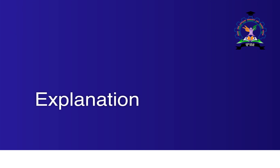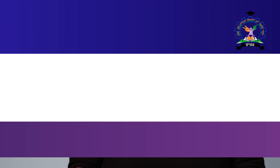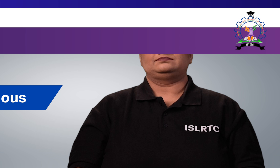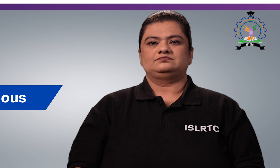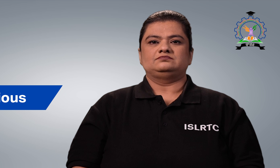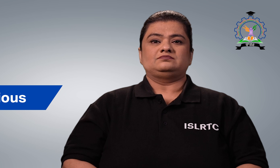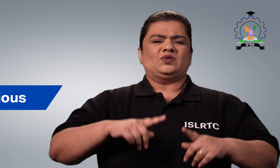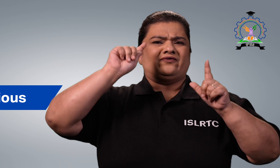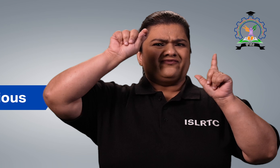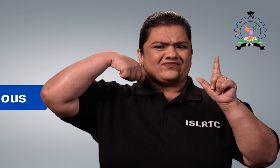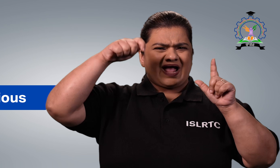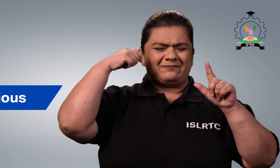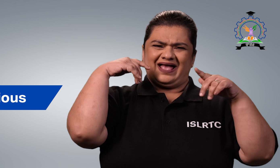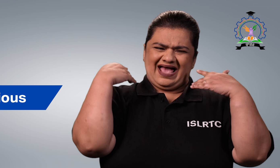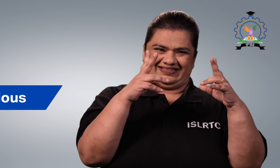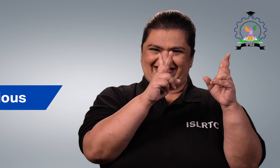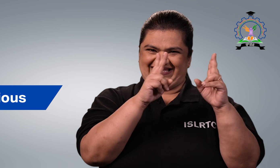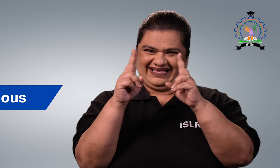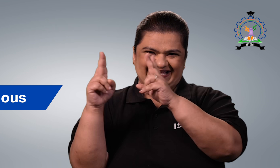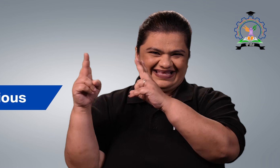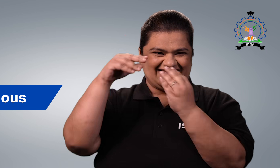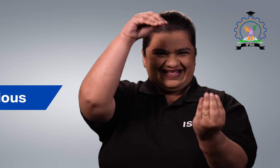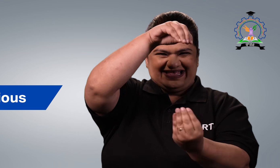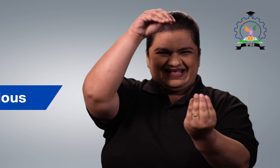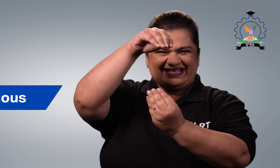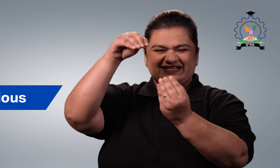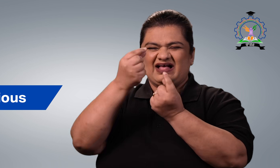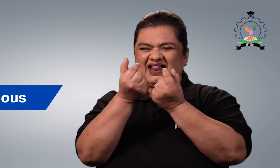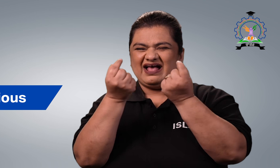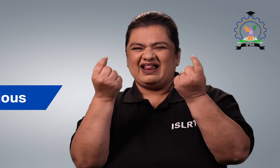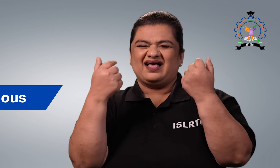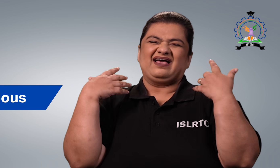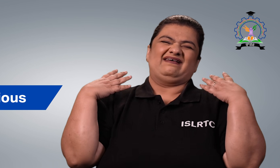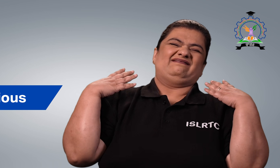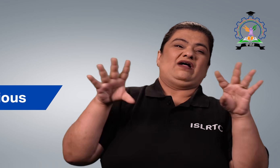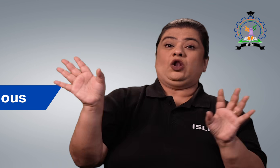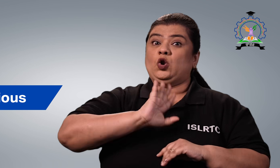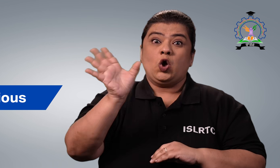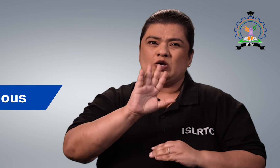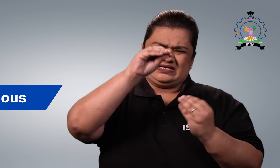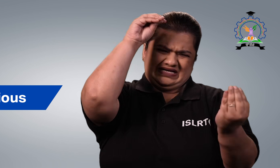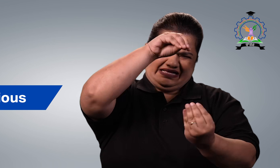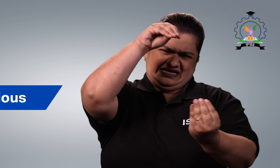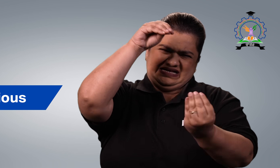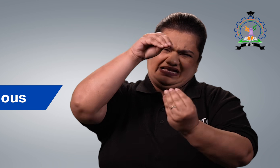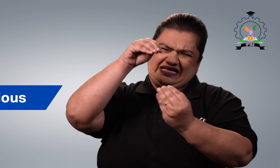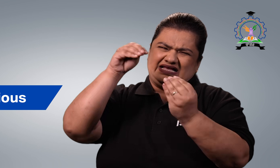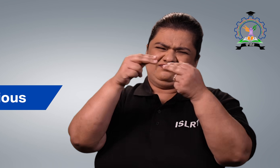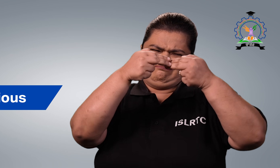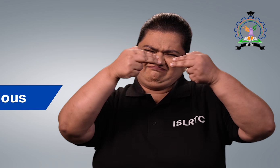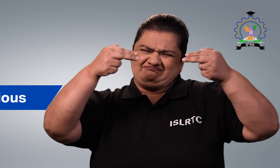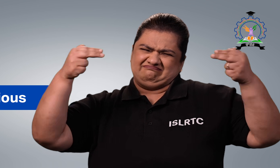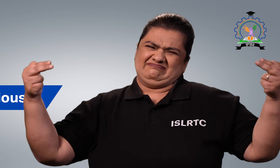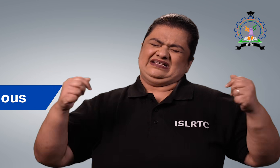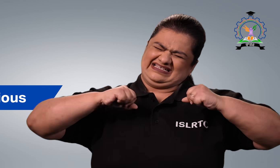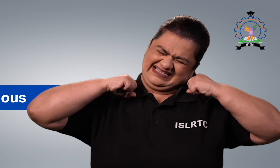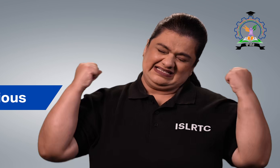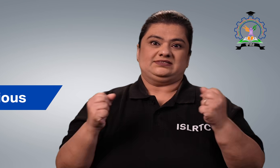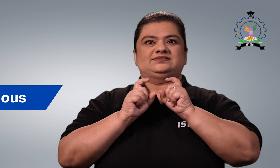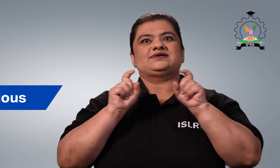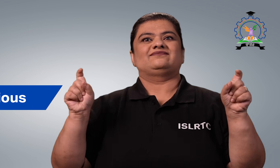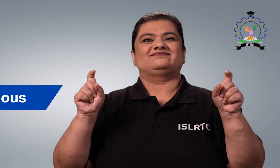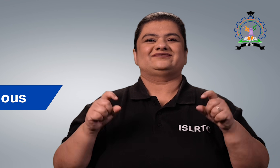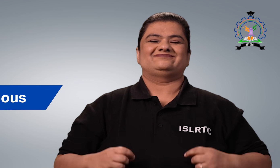While editing a movie, the editor puts in a lot of effort and care to make it perfect, this is an example of being conscientious.